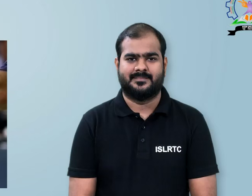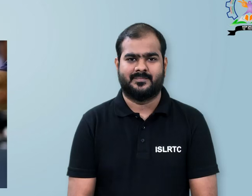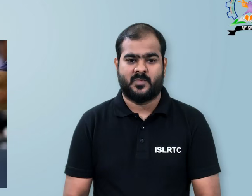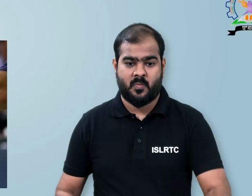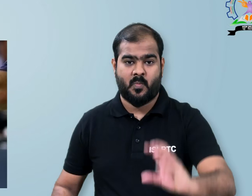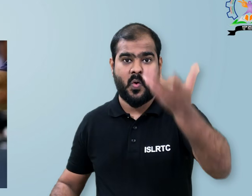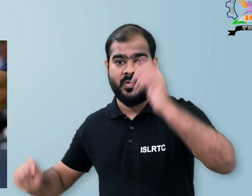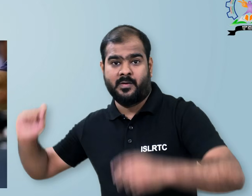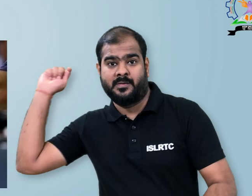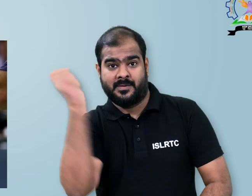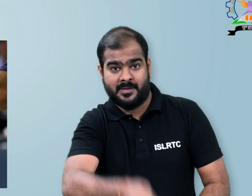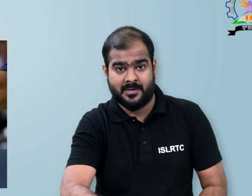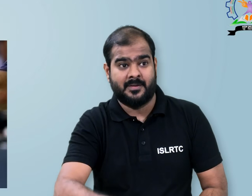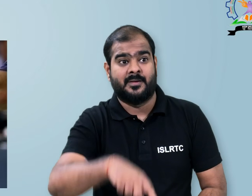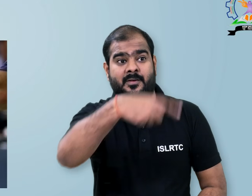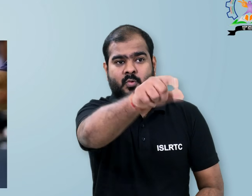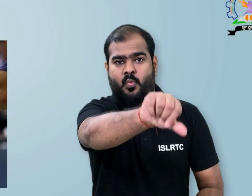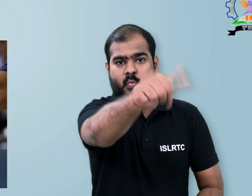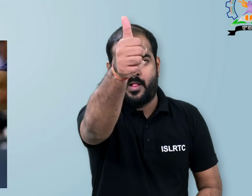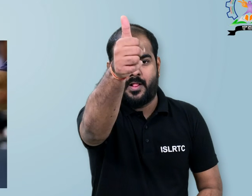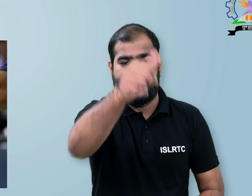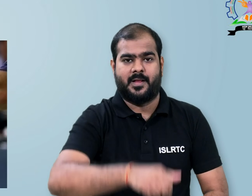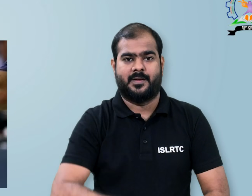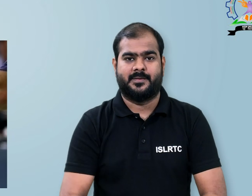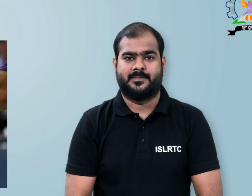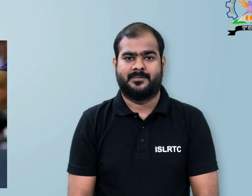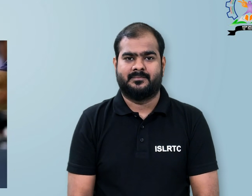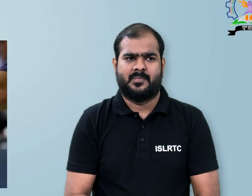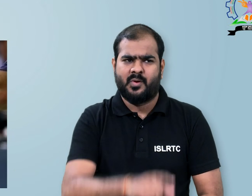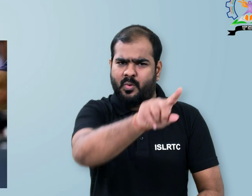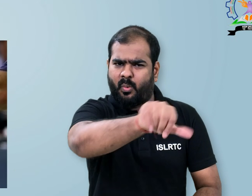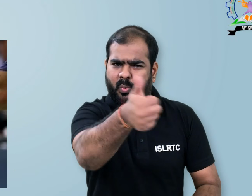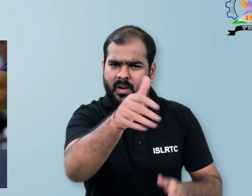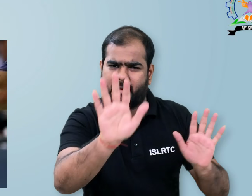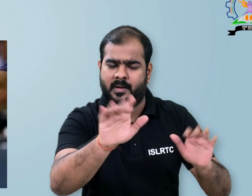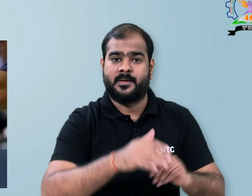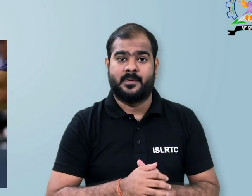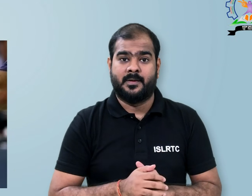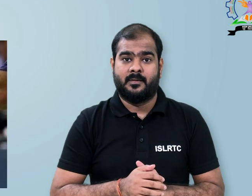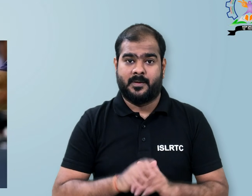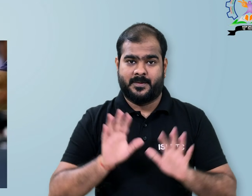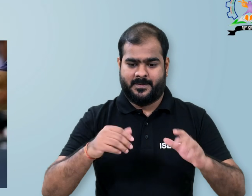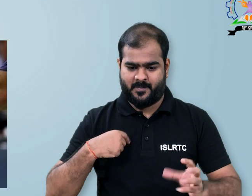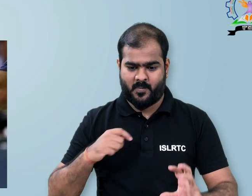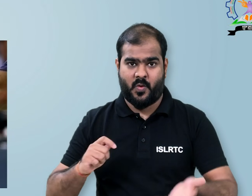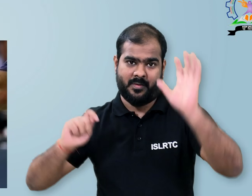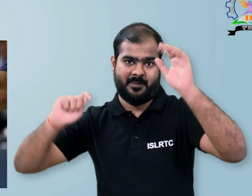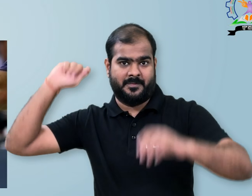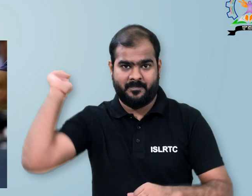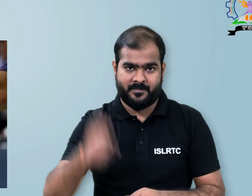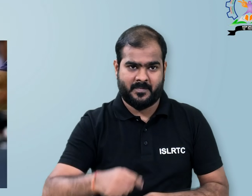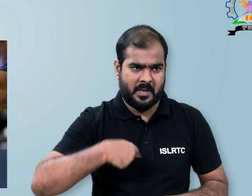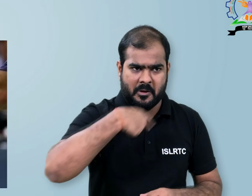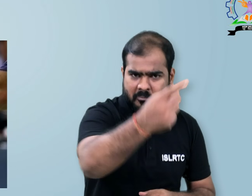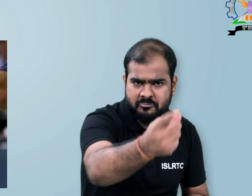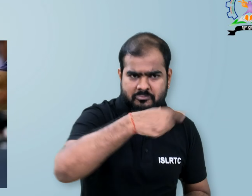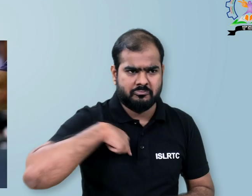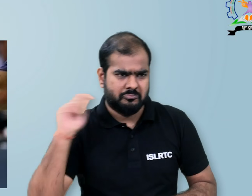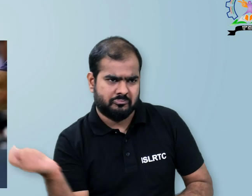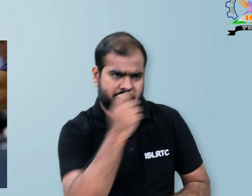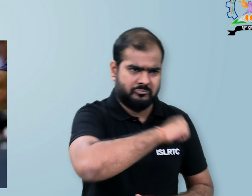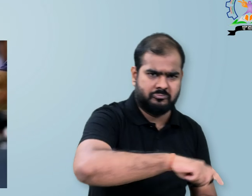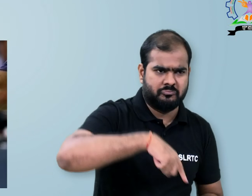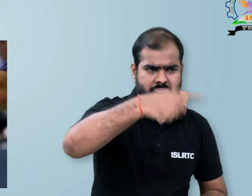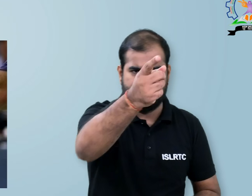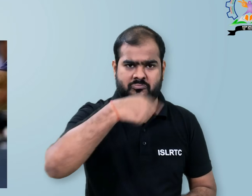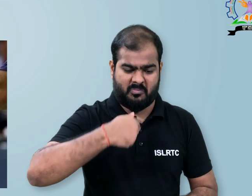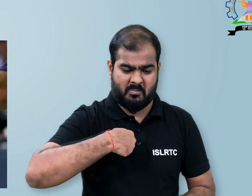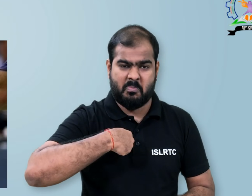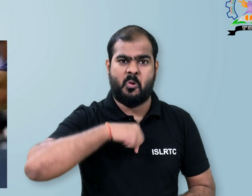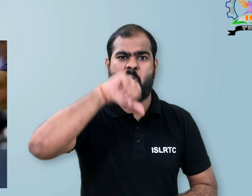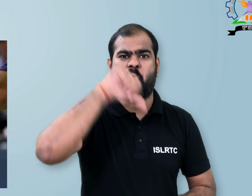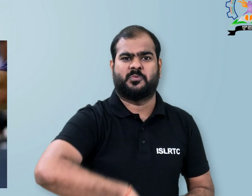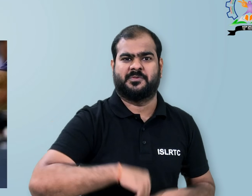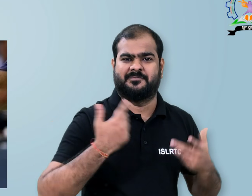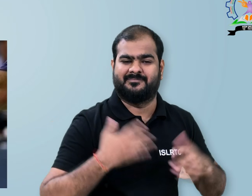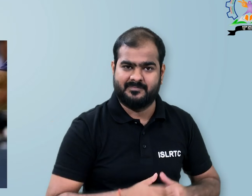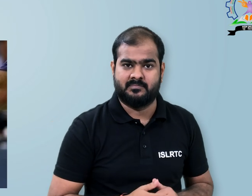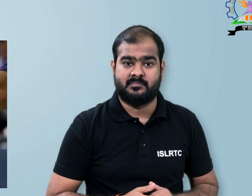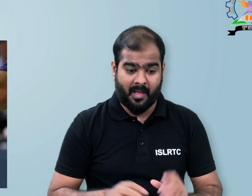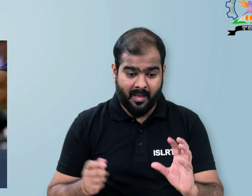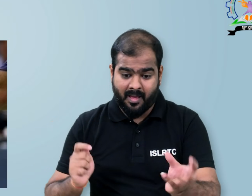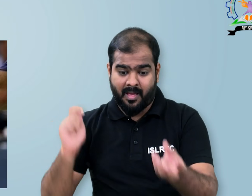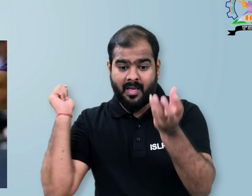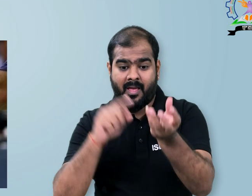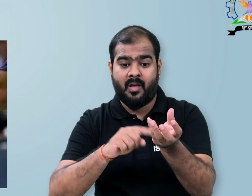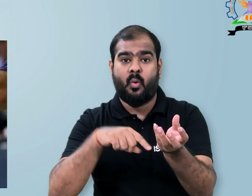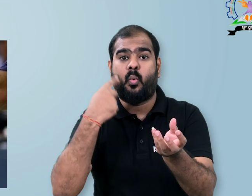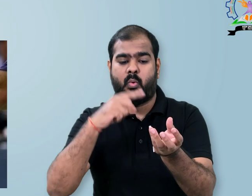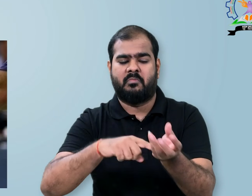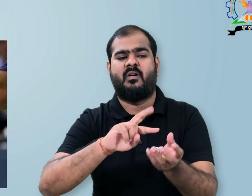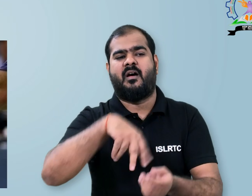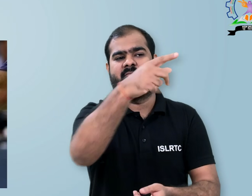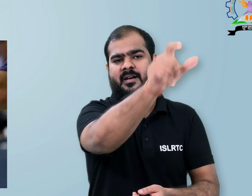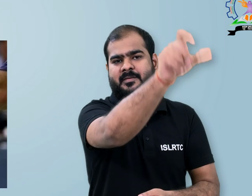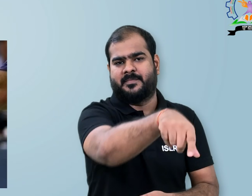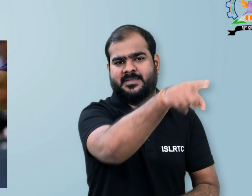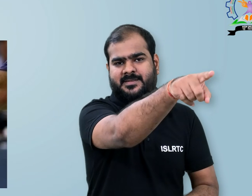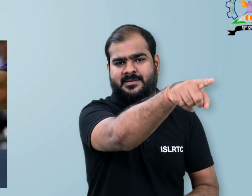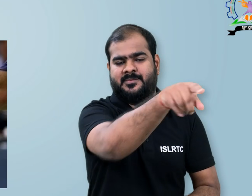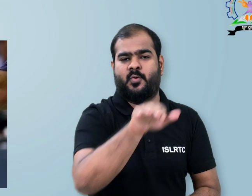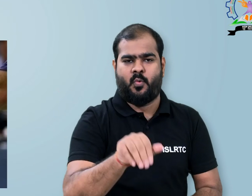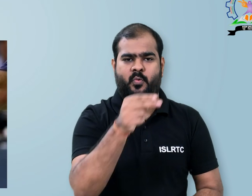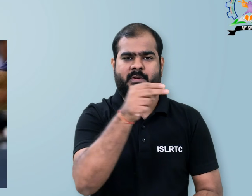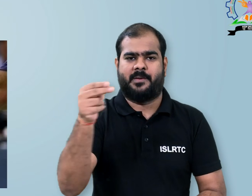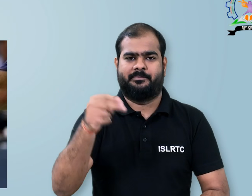Break Break of serve: Refers to a situation where the player receiving the serve wins the game, thereby breaking the opponent's serve.